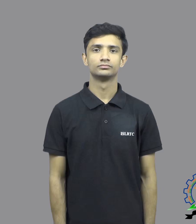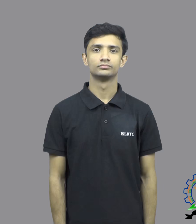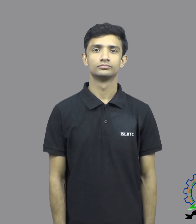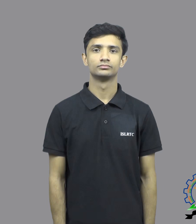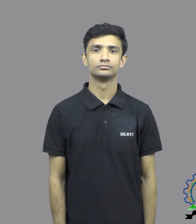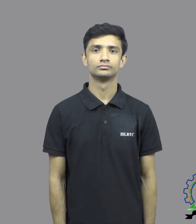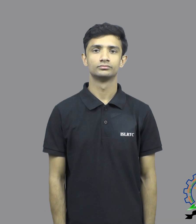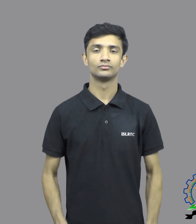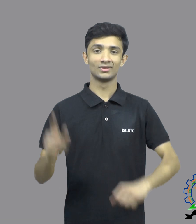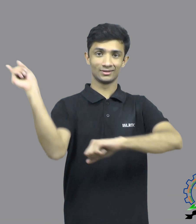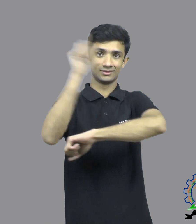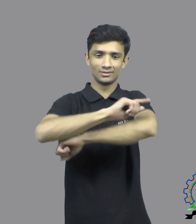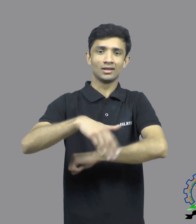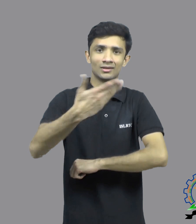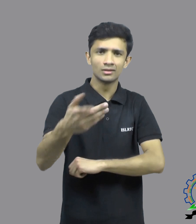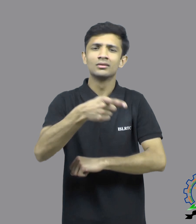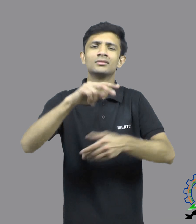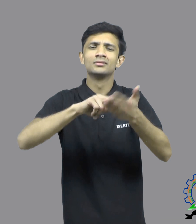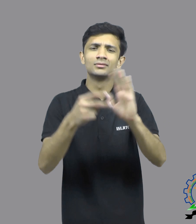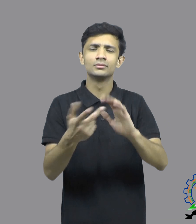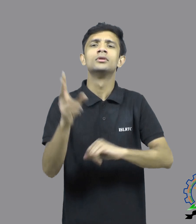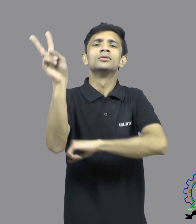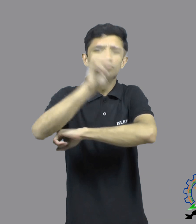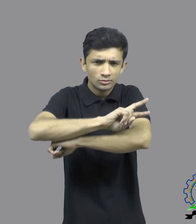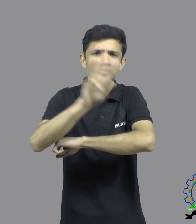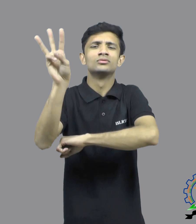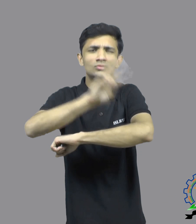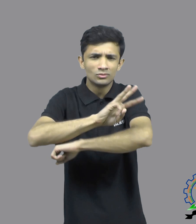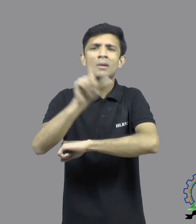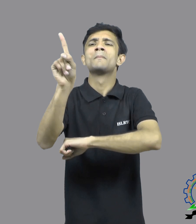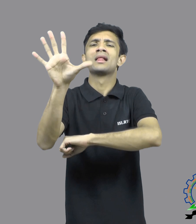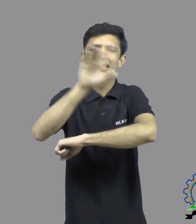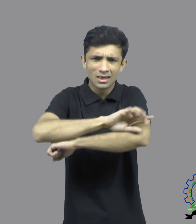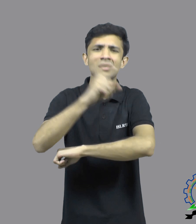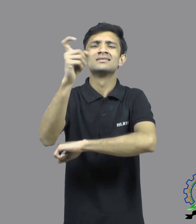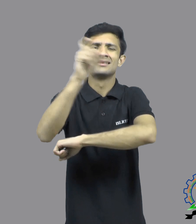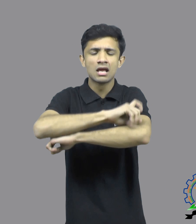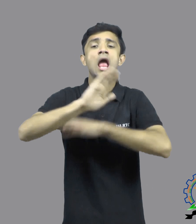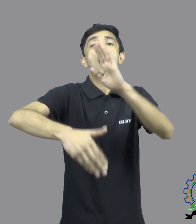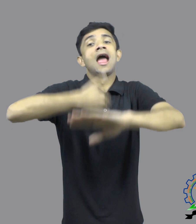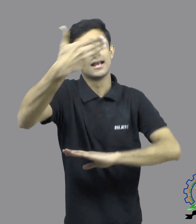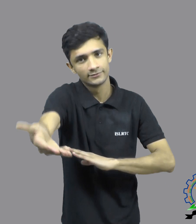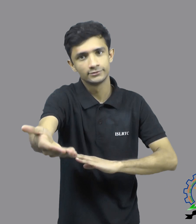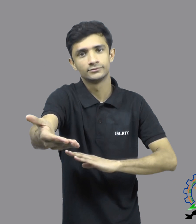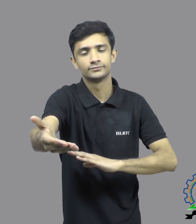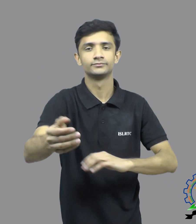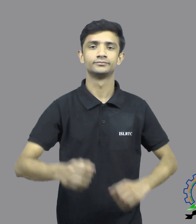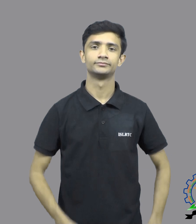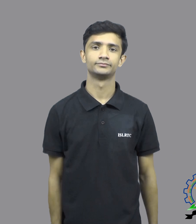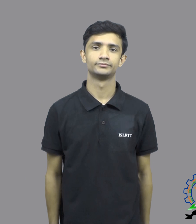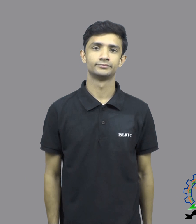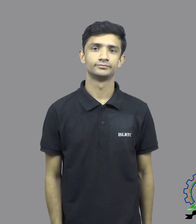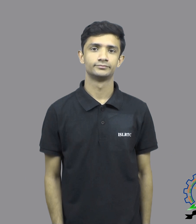Day(s) After